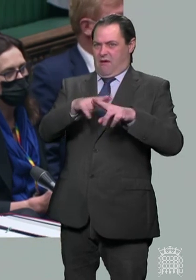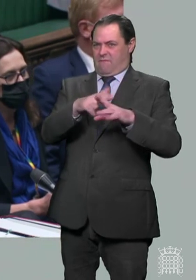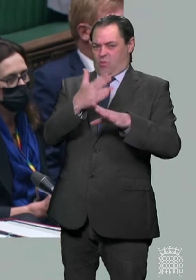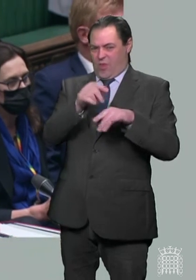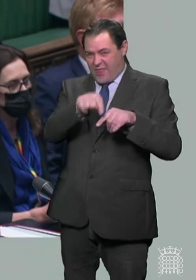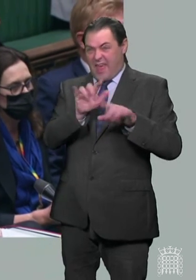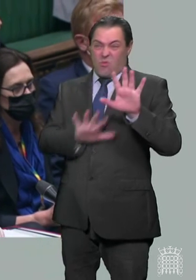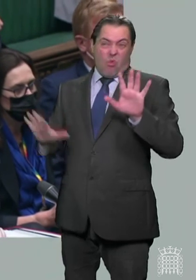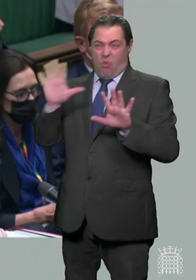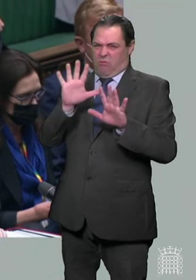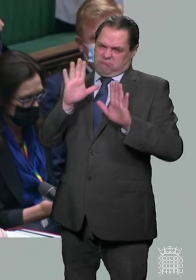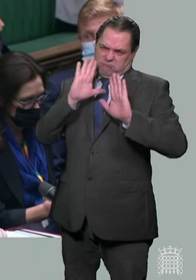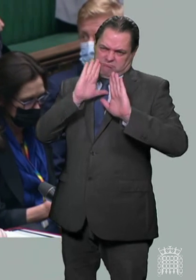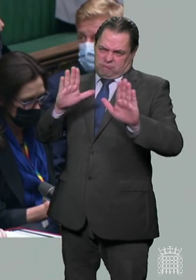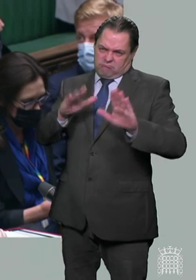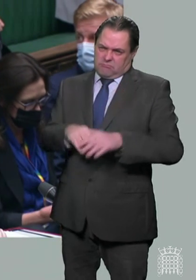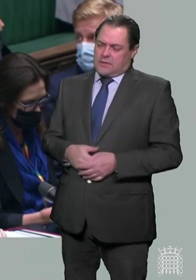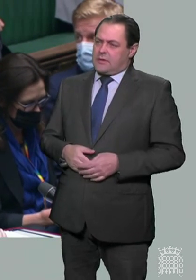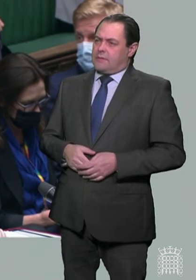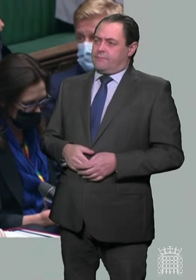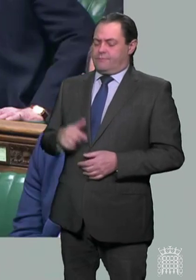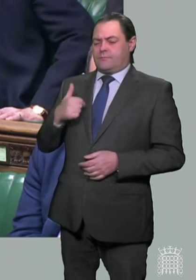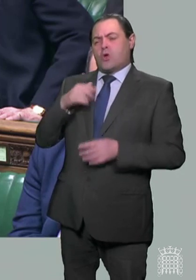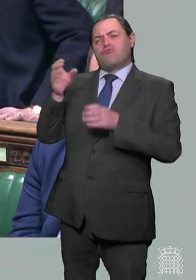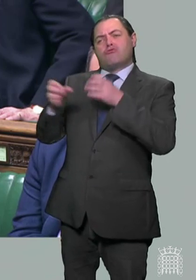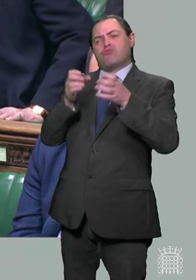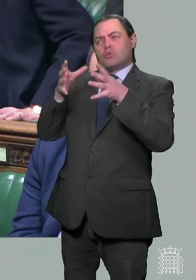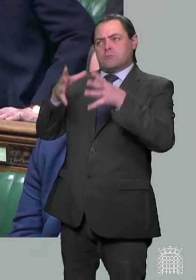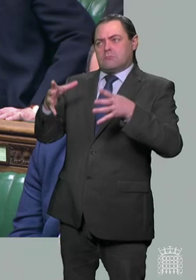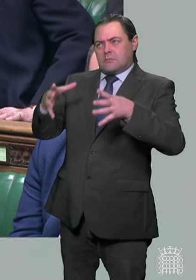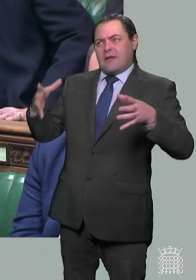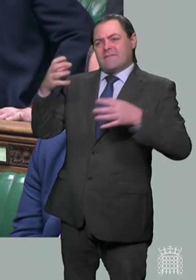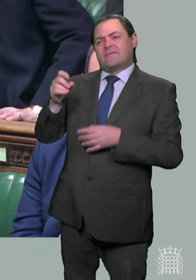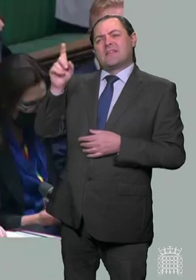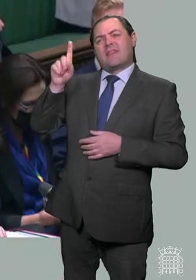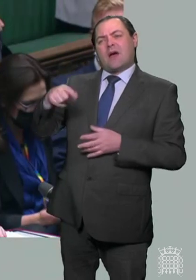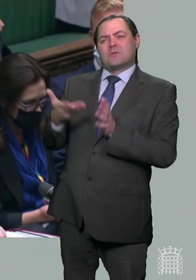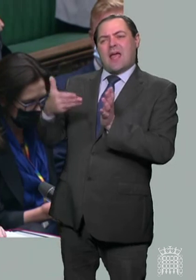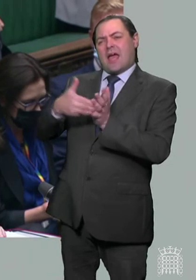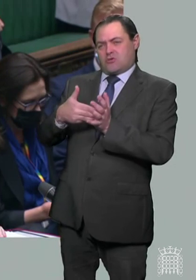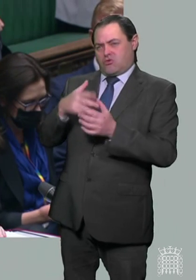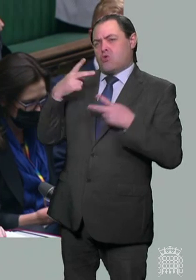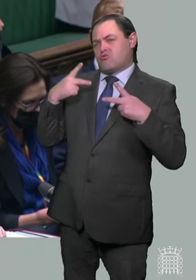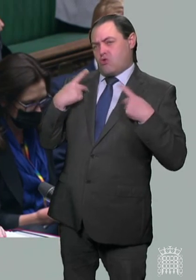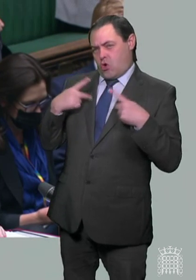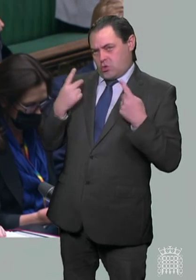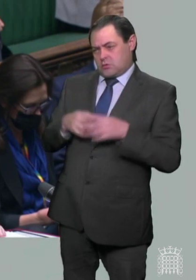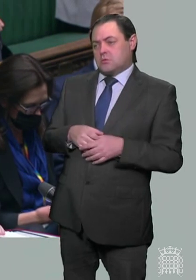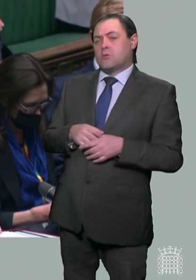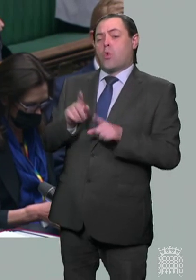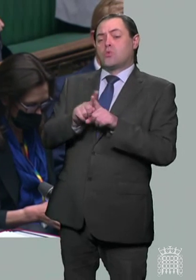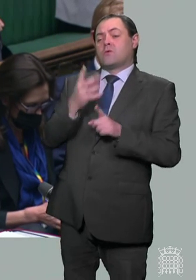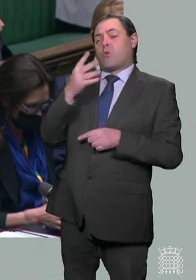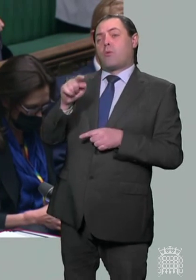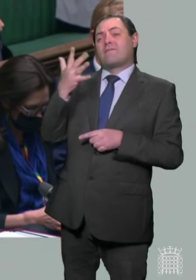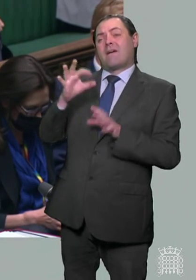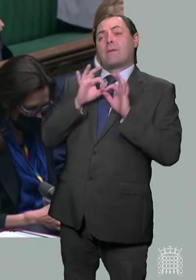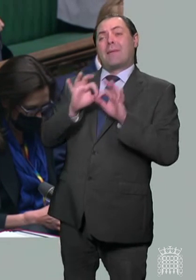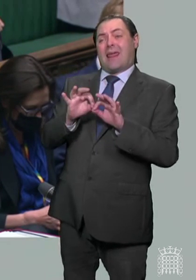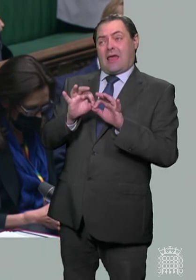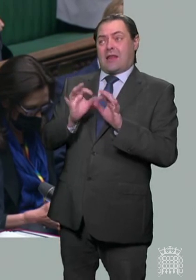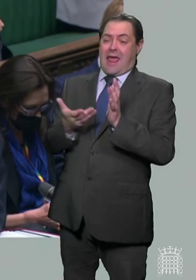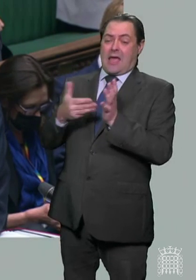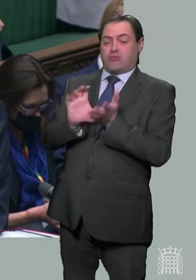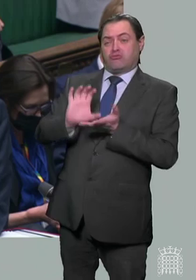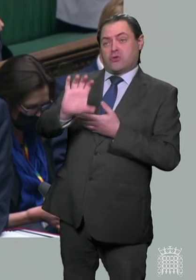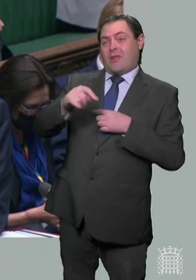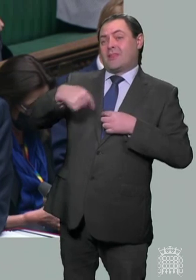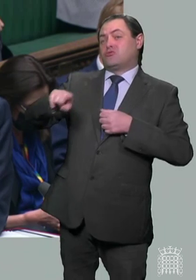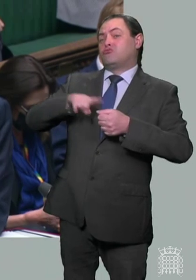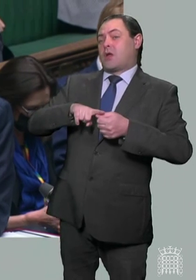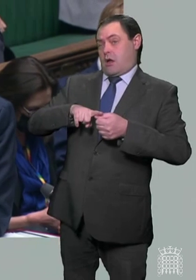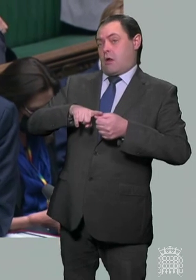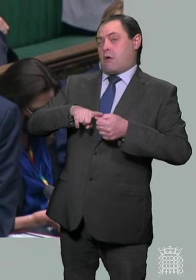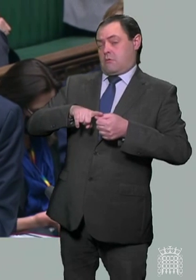We are supporting them, as she knows, by recruiting 50,000 more nurses and putting another £4.5 billion into the NHS over the rest of this financial year.